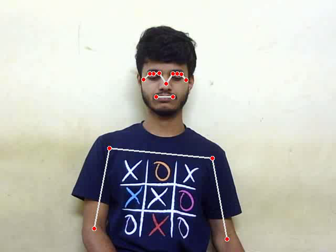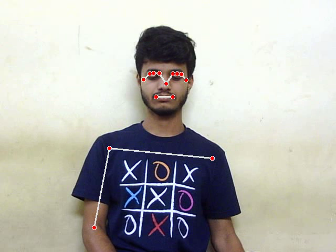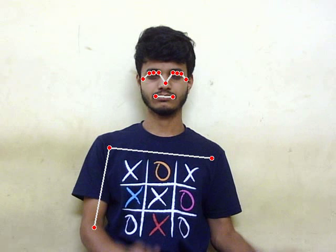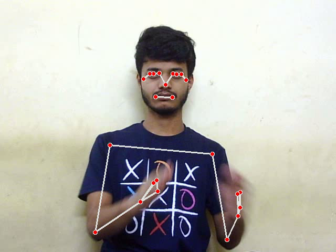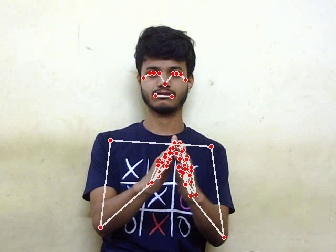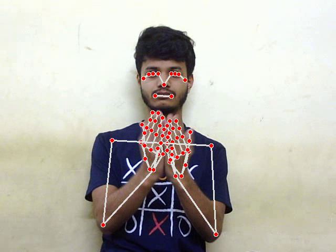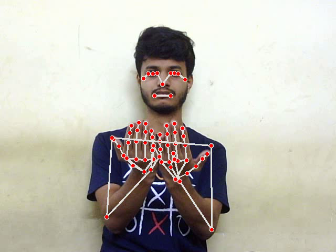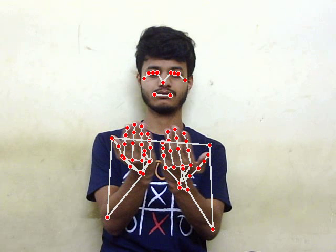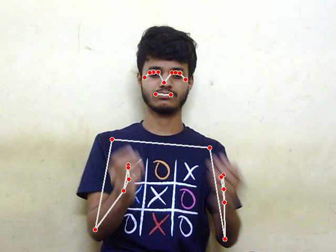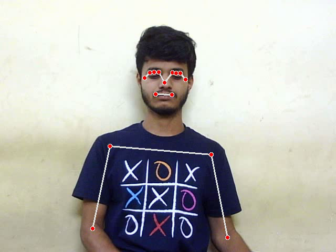book